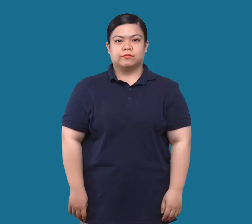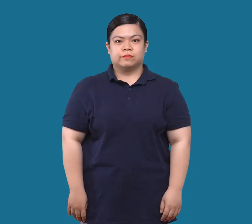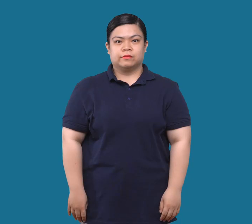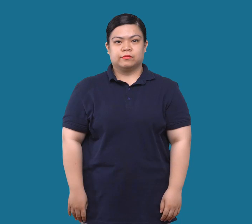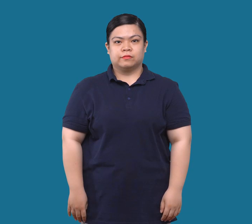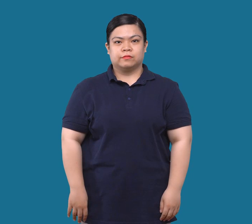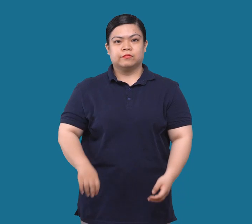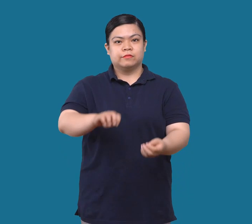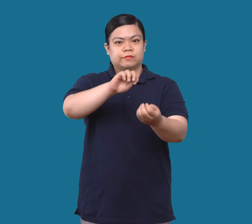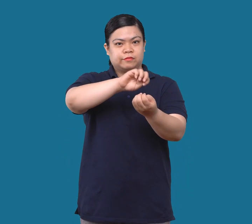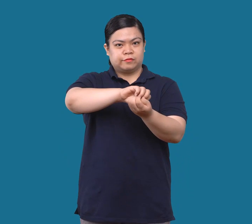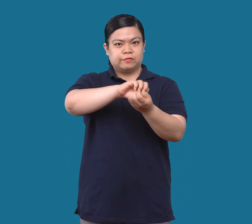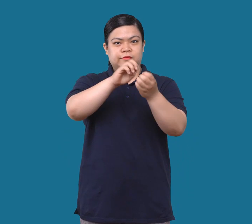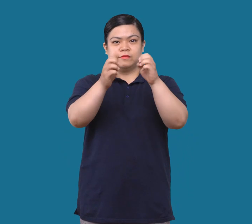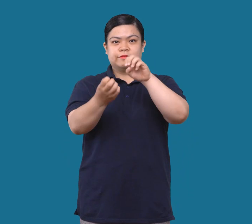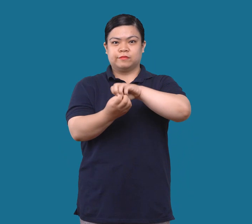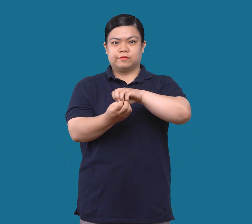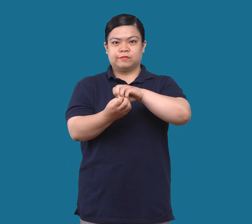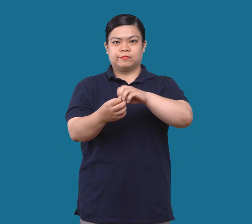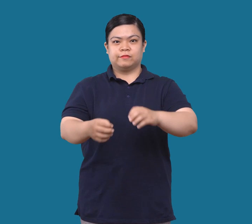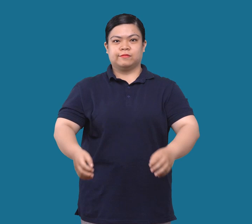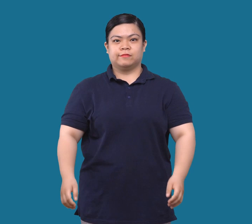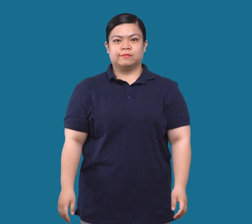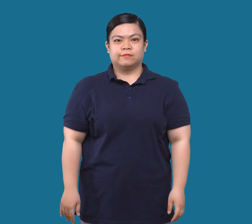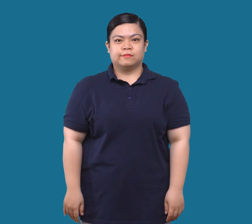sản xuất